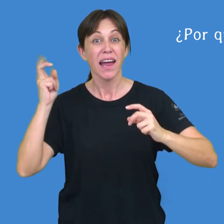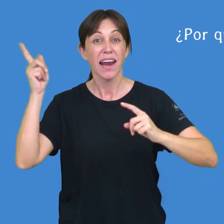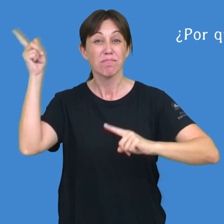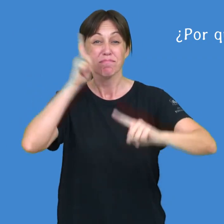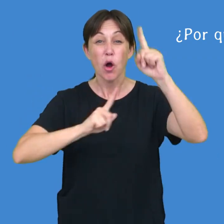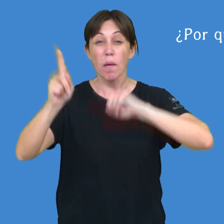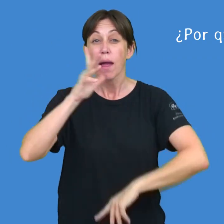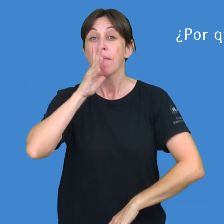problema